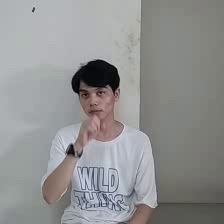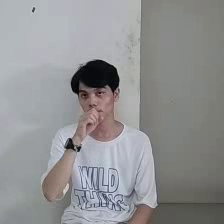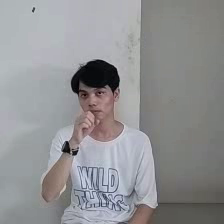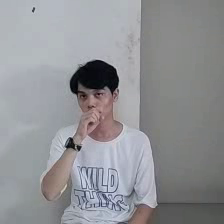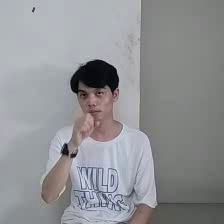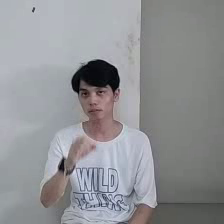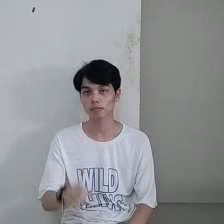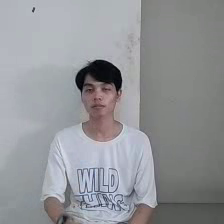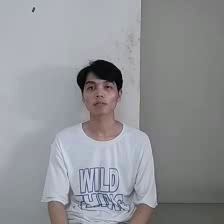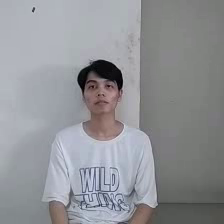Ho